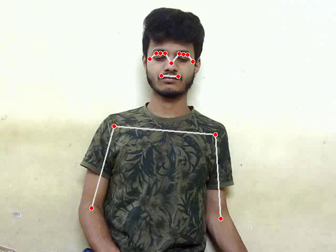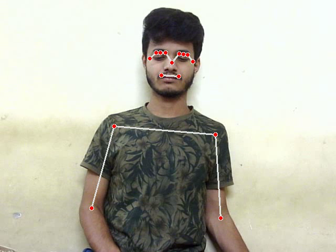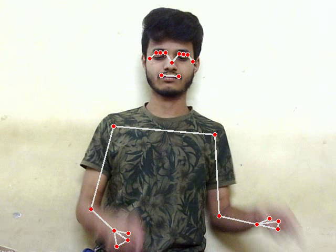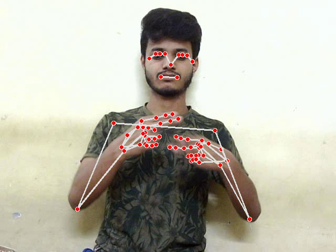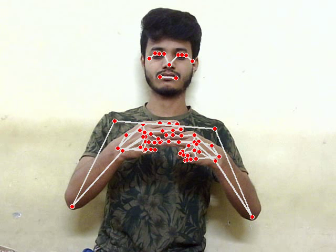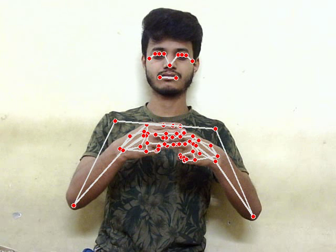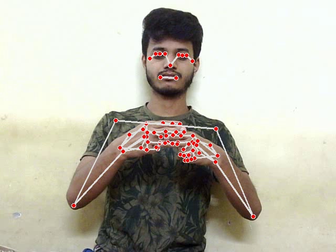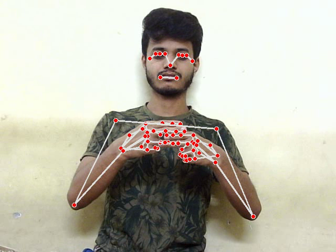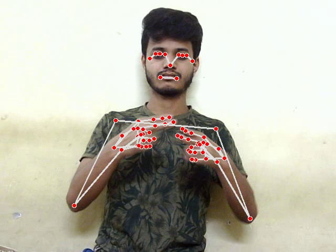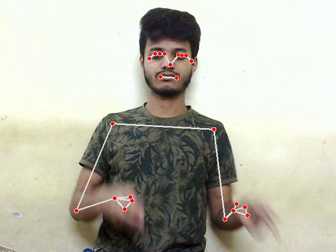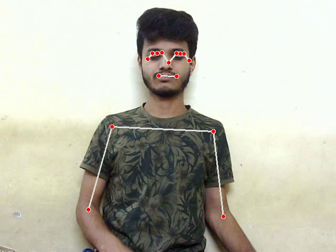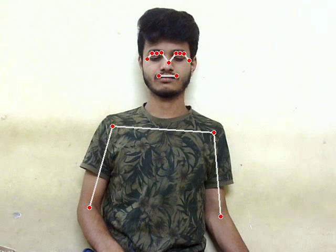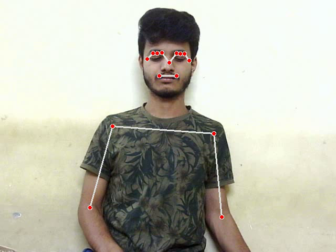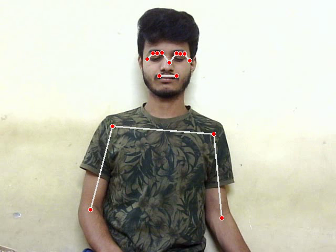name